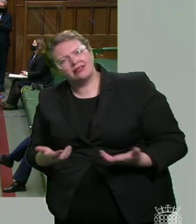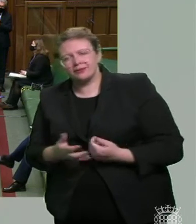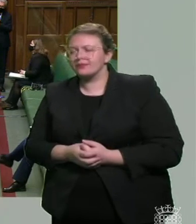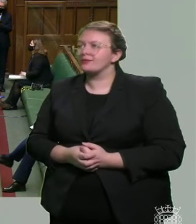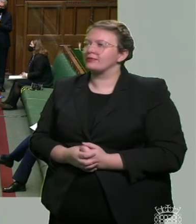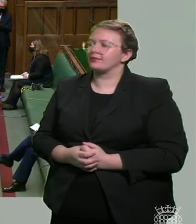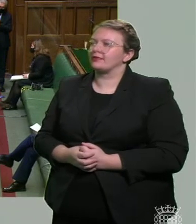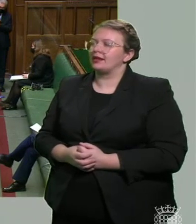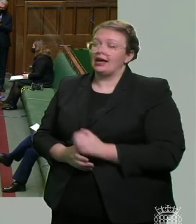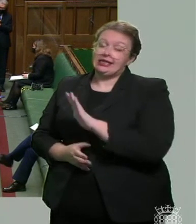We are getting on with the job